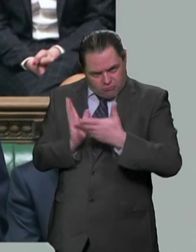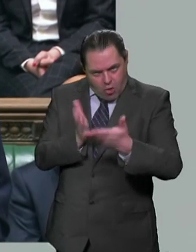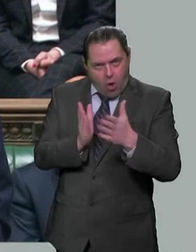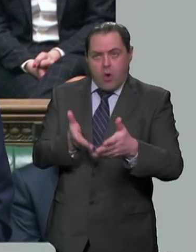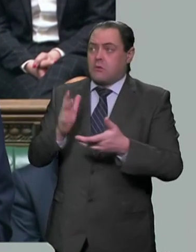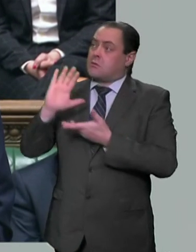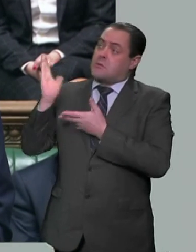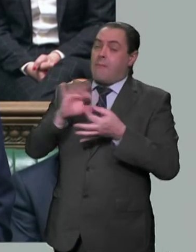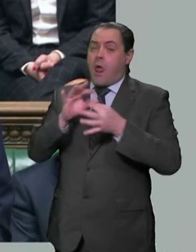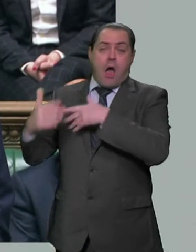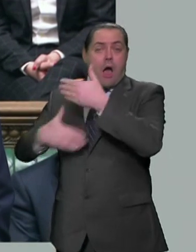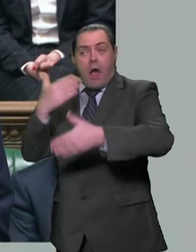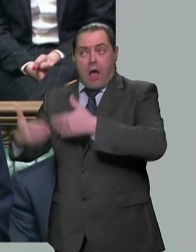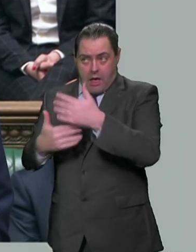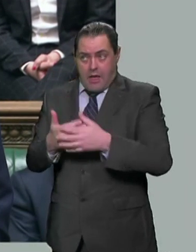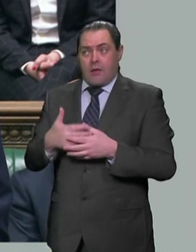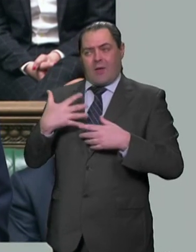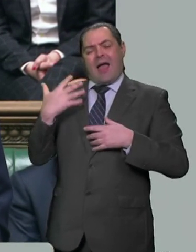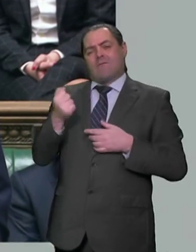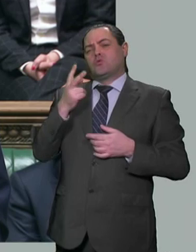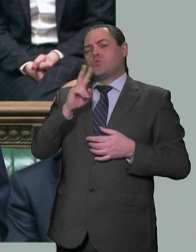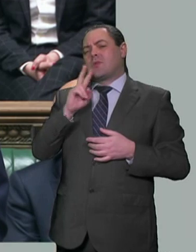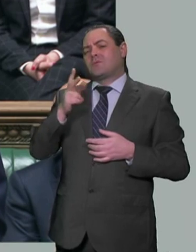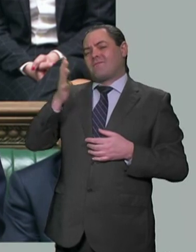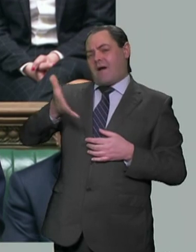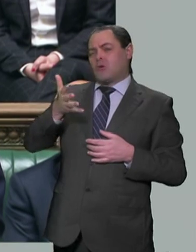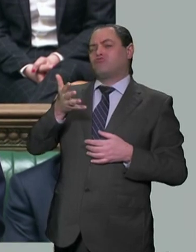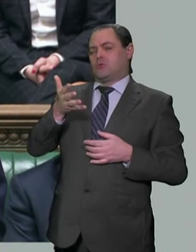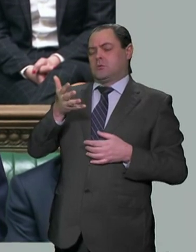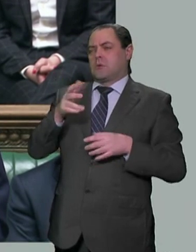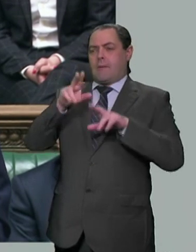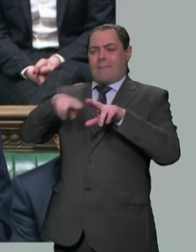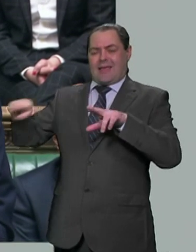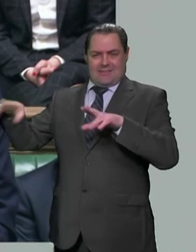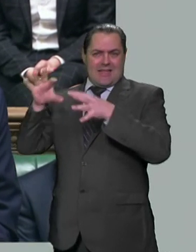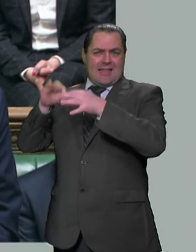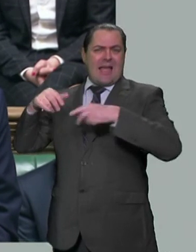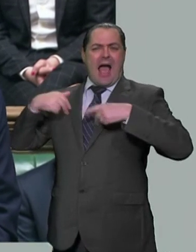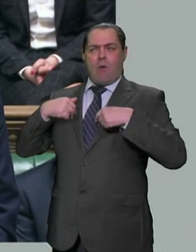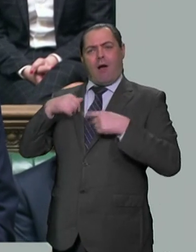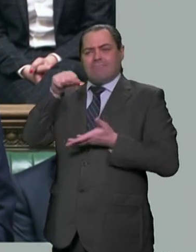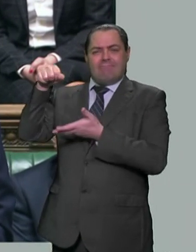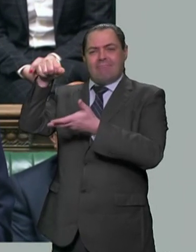We are building on-site Nightingale hospitals and creating 2,500 virtual beds to increase NHS capacity.